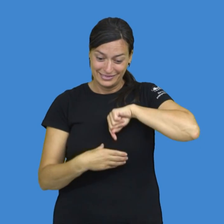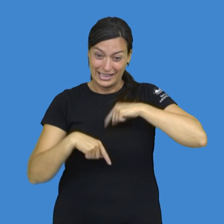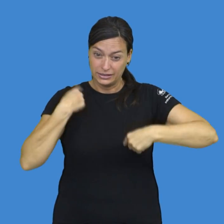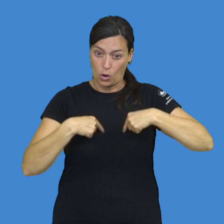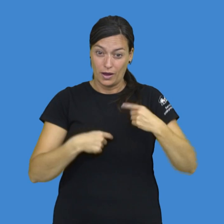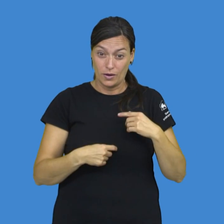circulación